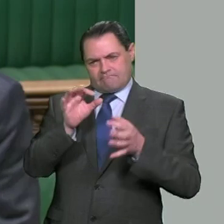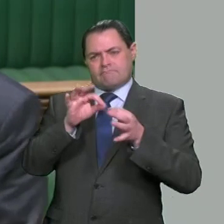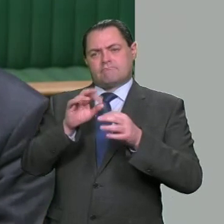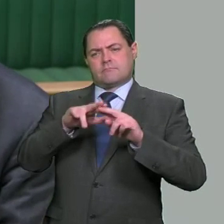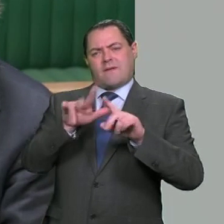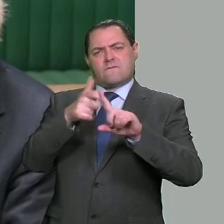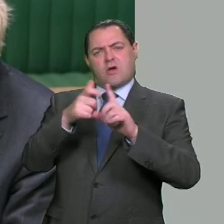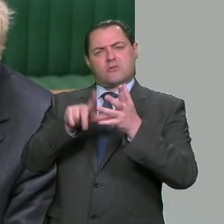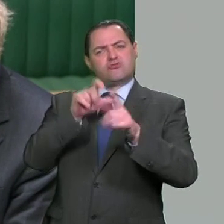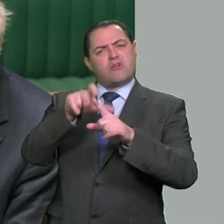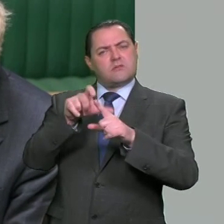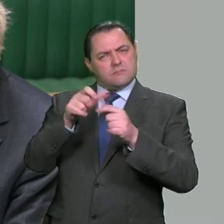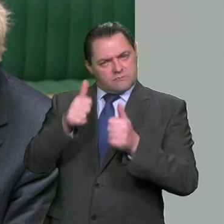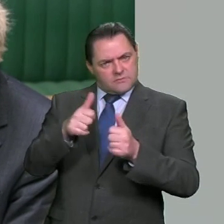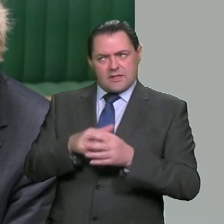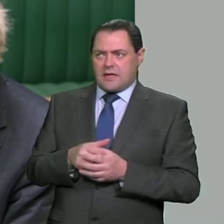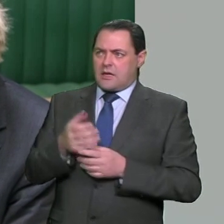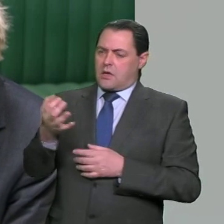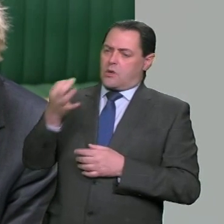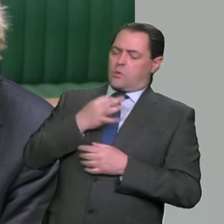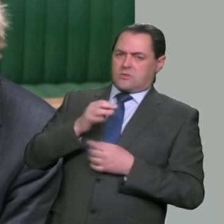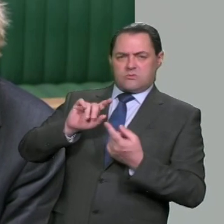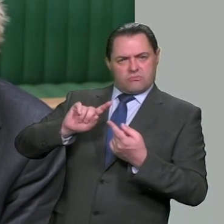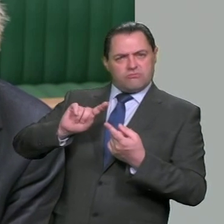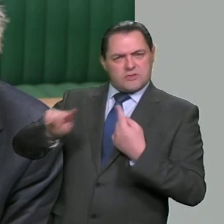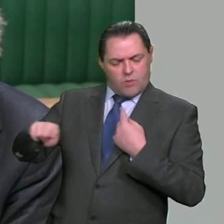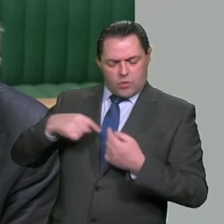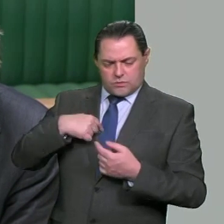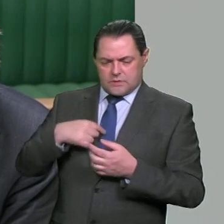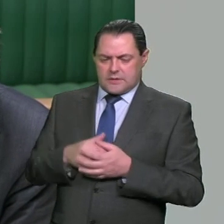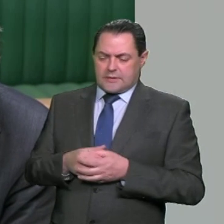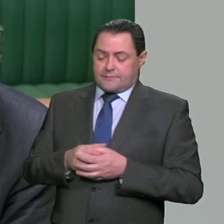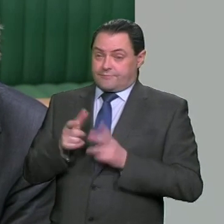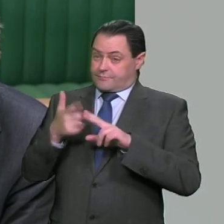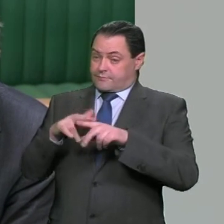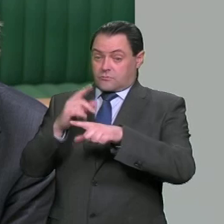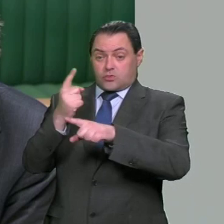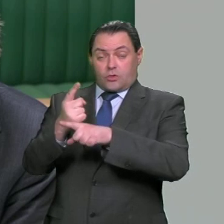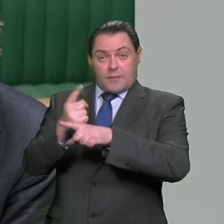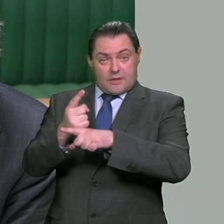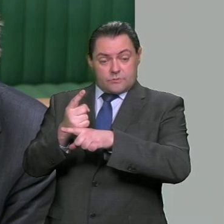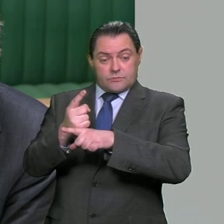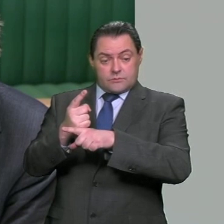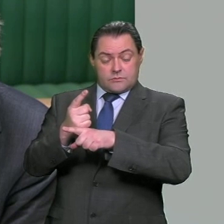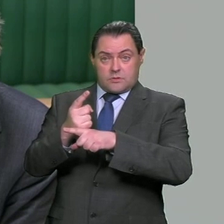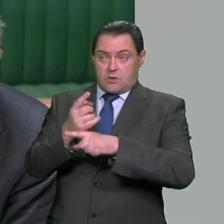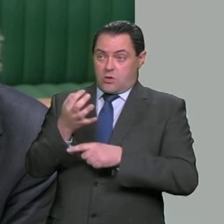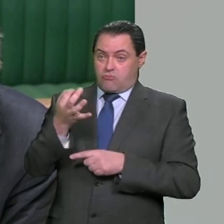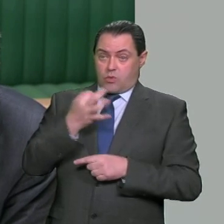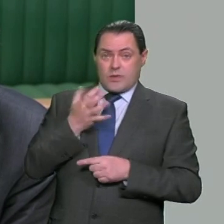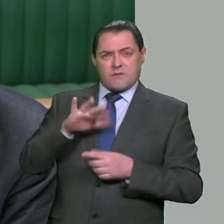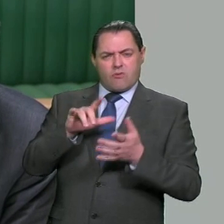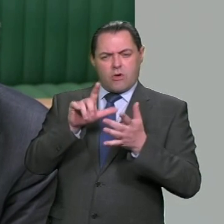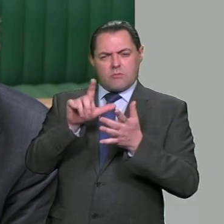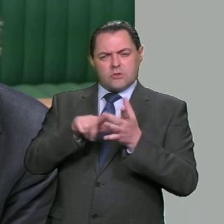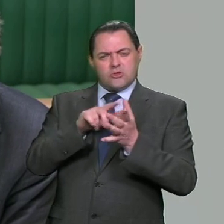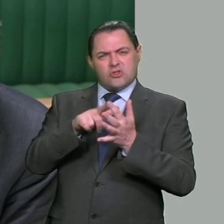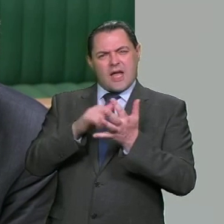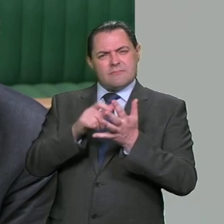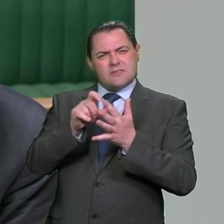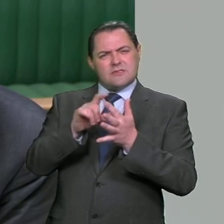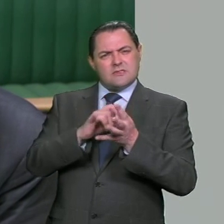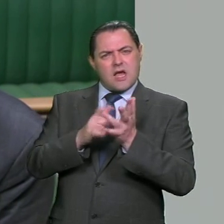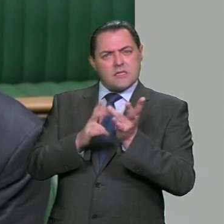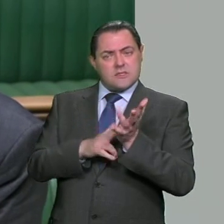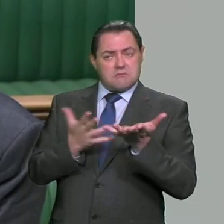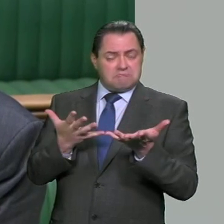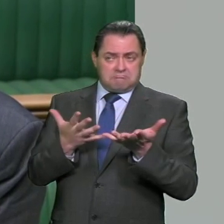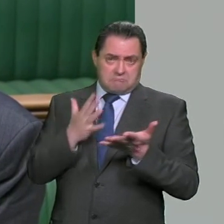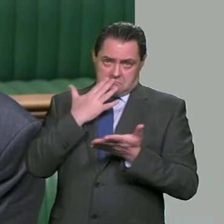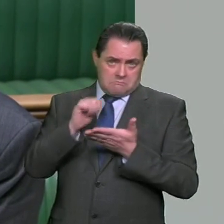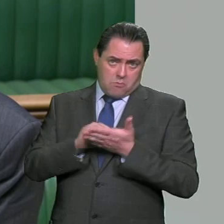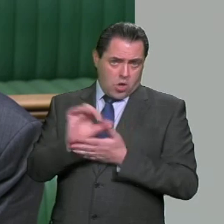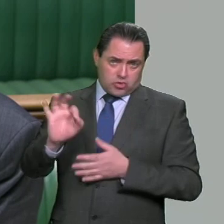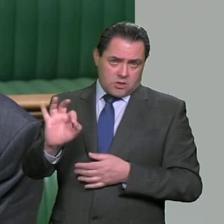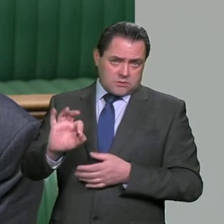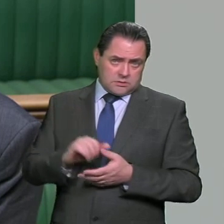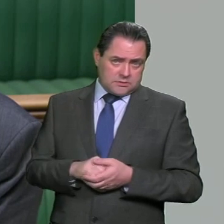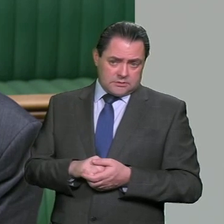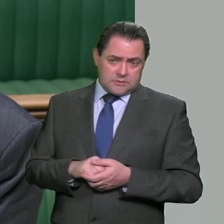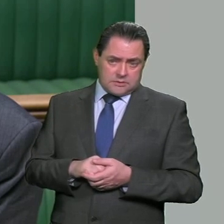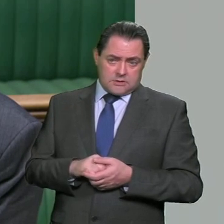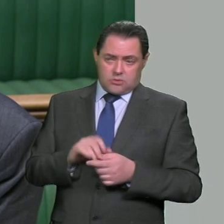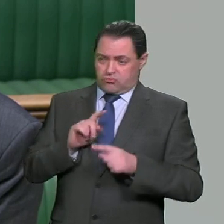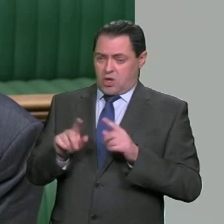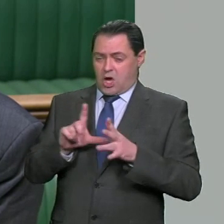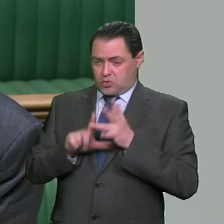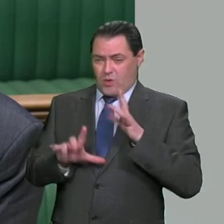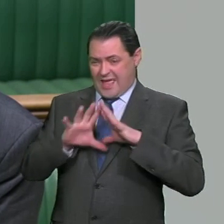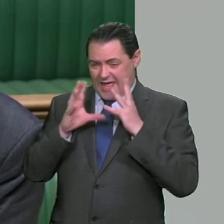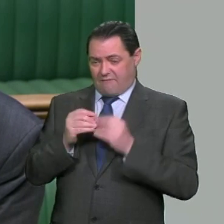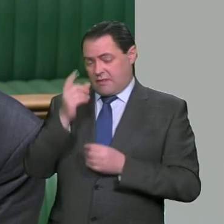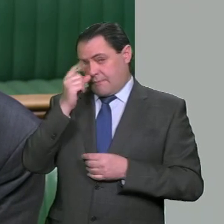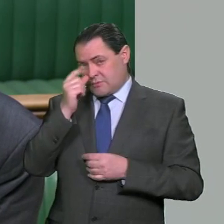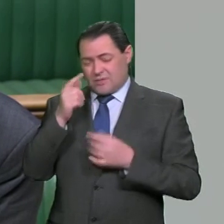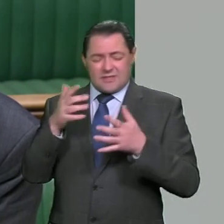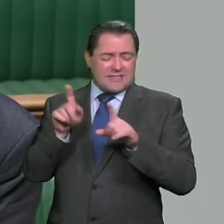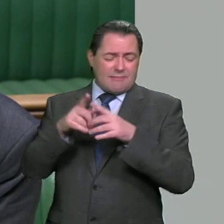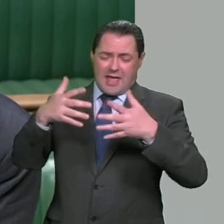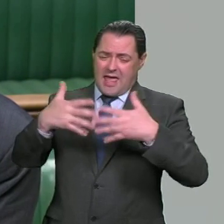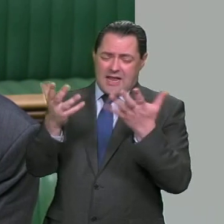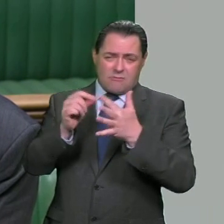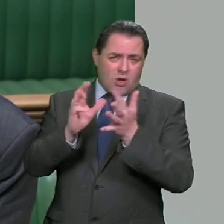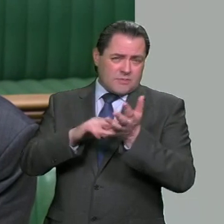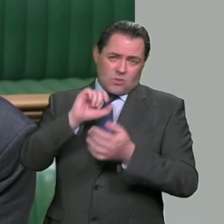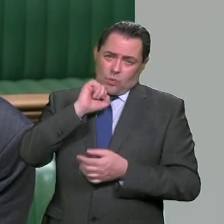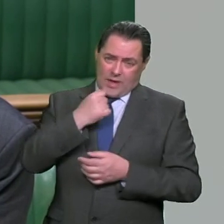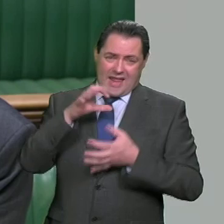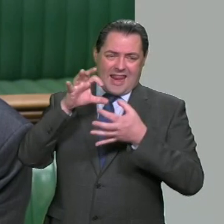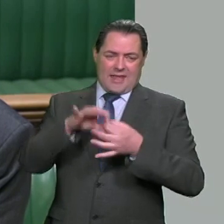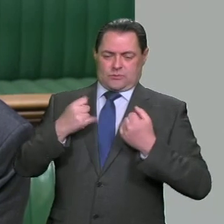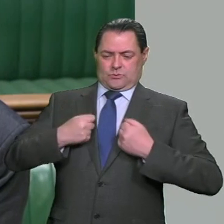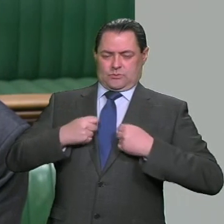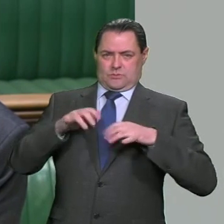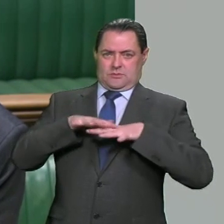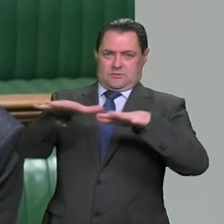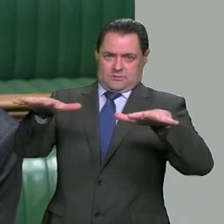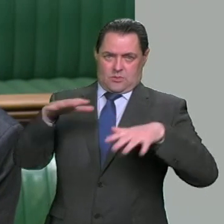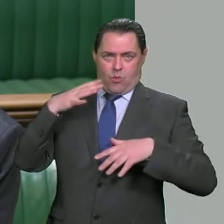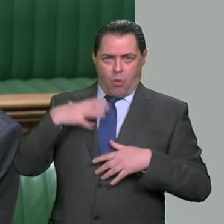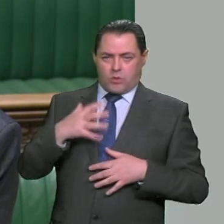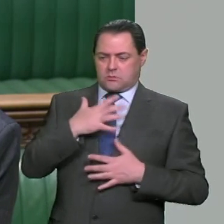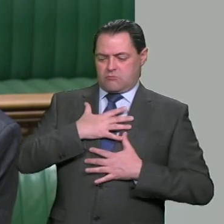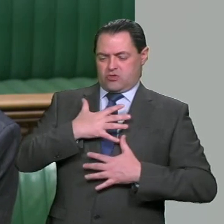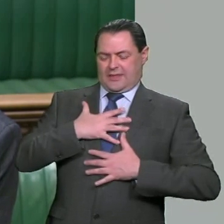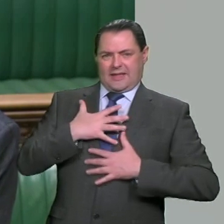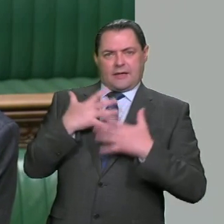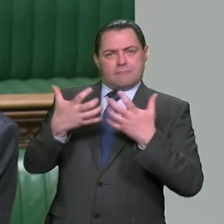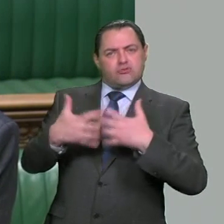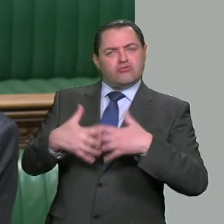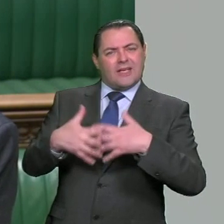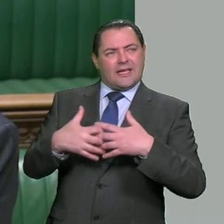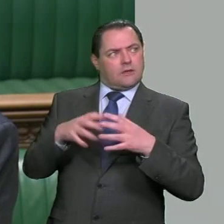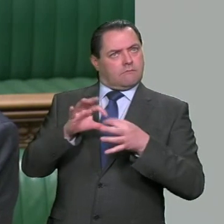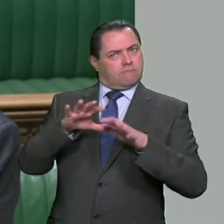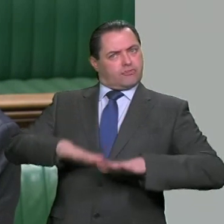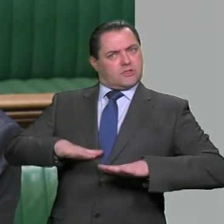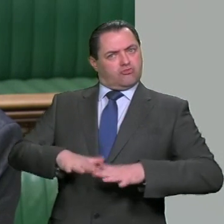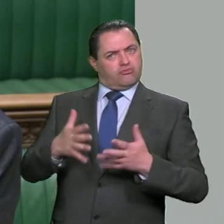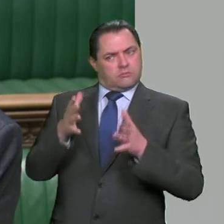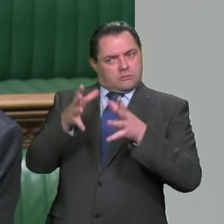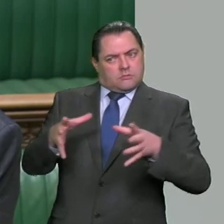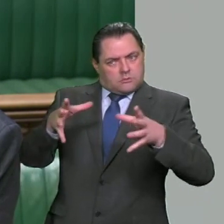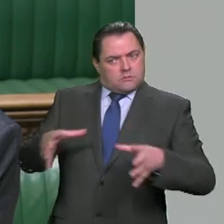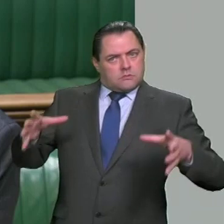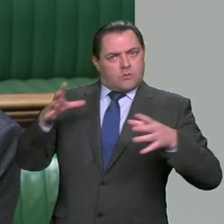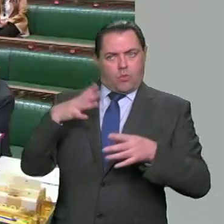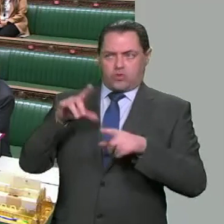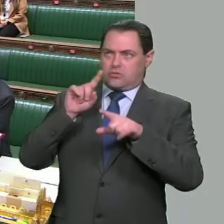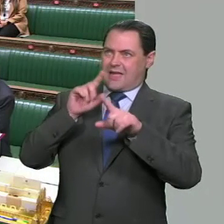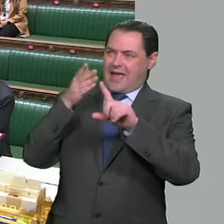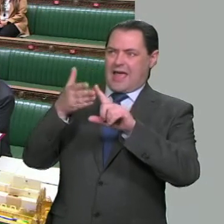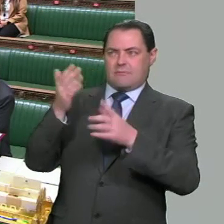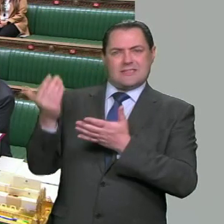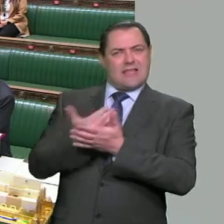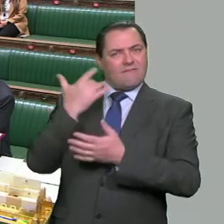In response to the right honourable and learned Gentleman’s question, if he is referring to the requests from James Dyson, I make absolutely no apology at all for shifting heaven and earth and doing everything I possibly could —as I think any Prime Minister would in those circumstances—to secure ventilators for the people of this country, to save lives and